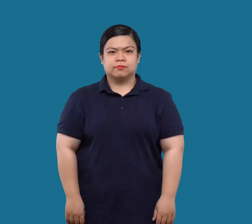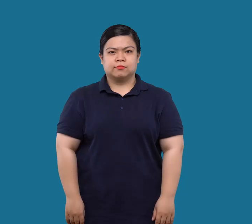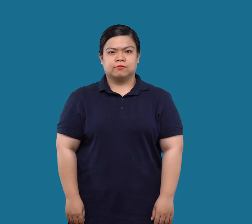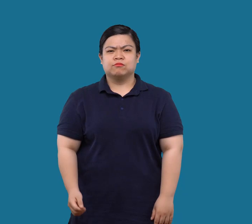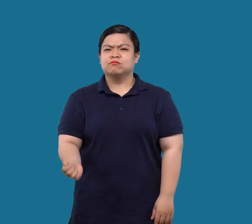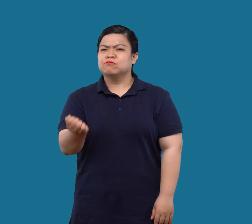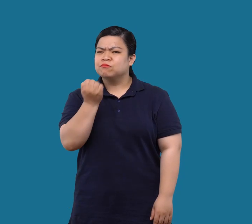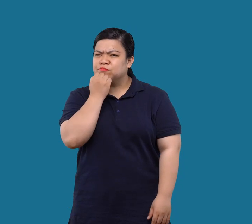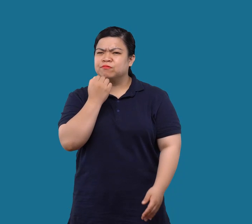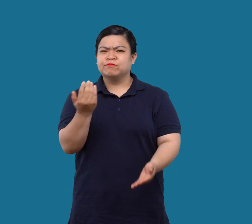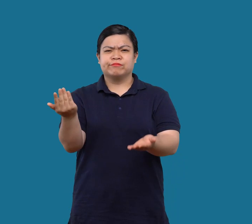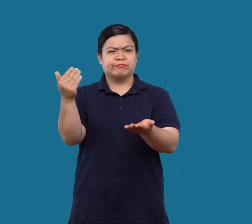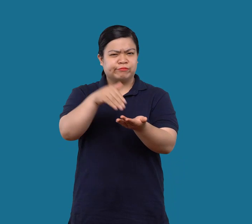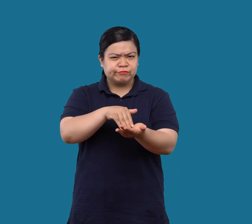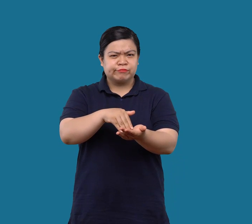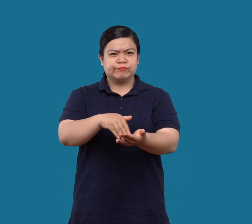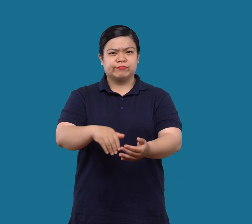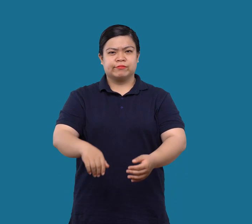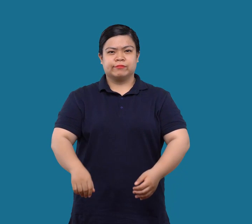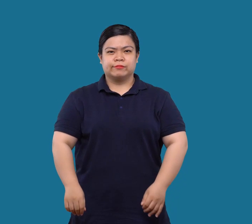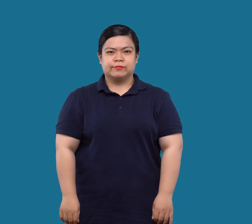tái phạm